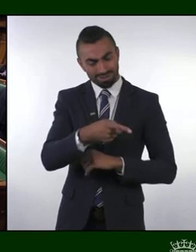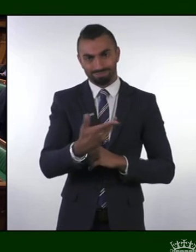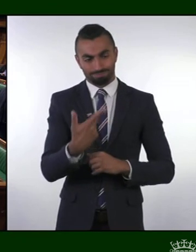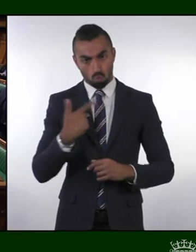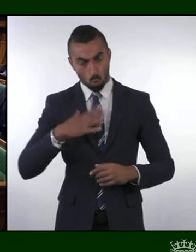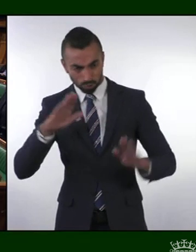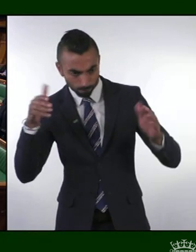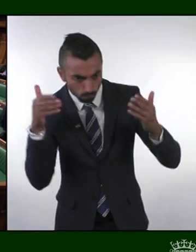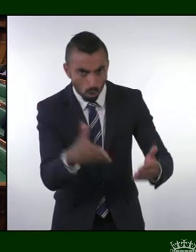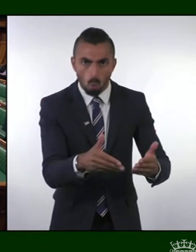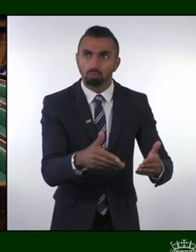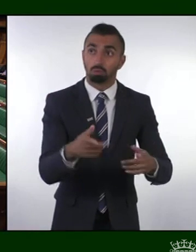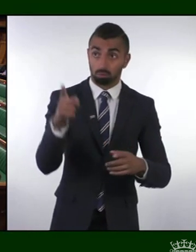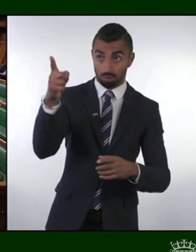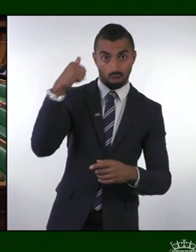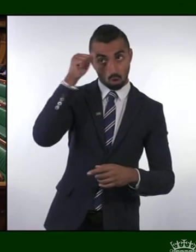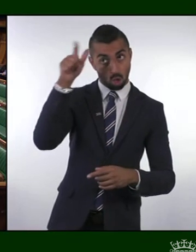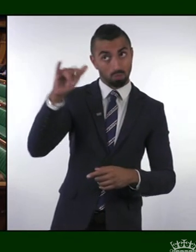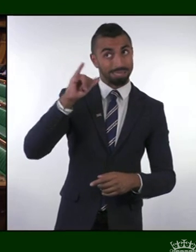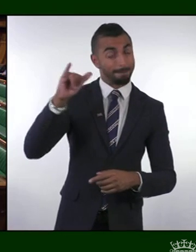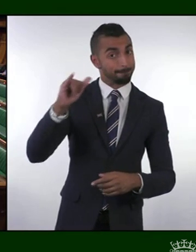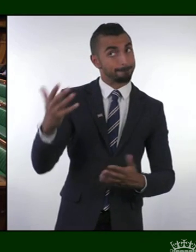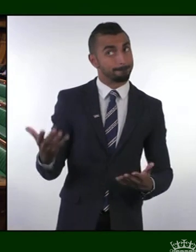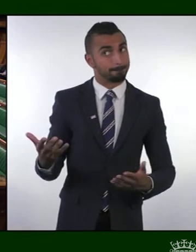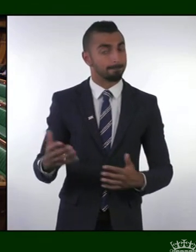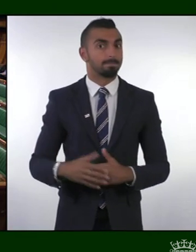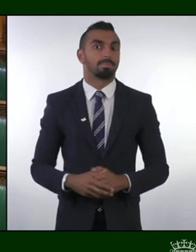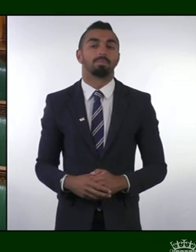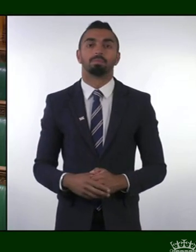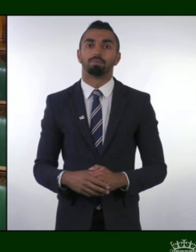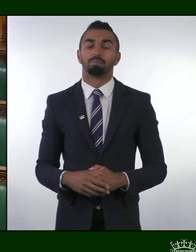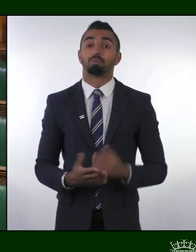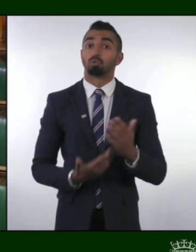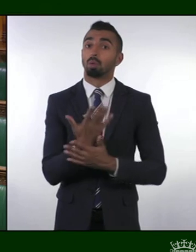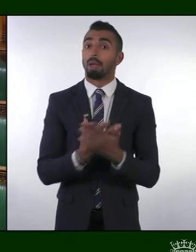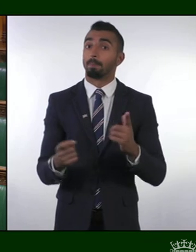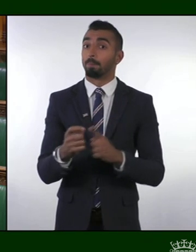The country expects us to pull together now to get our country back on its feet.